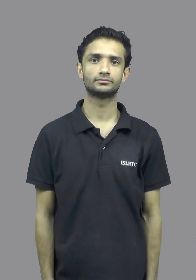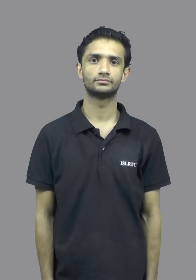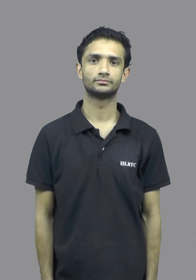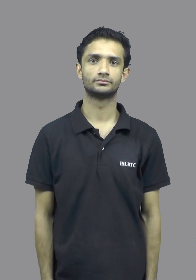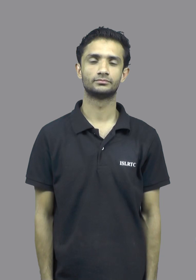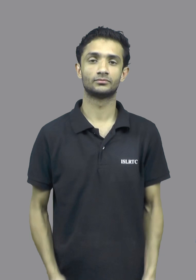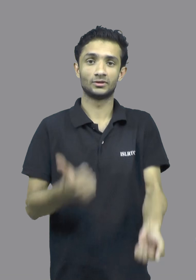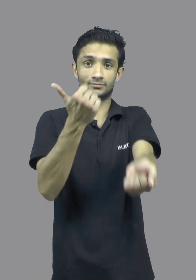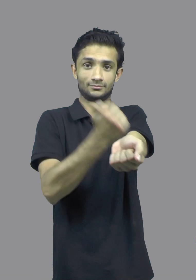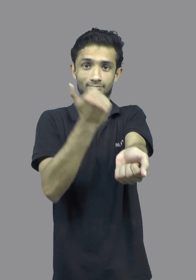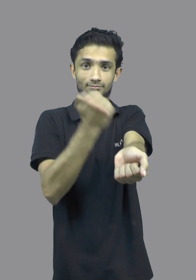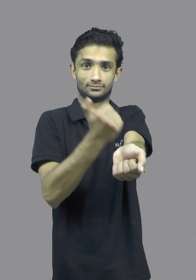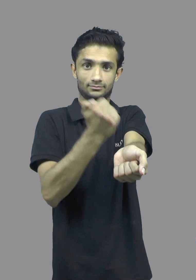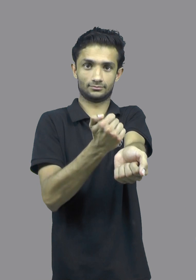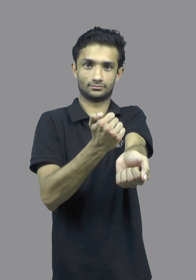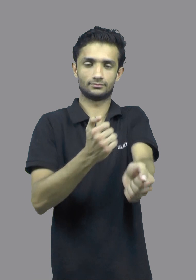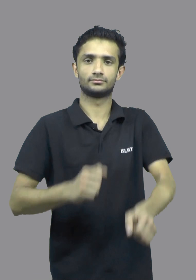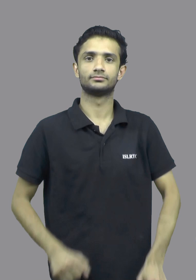Drug